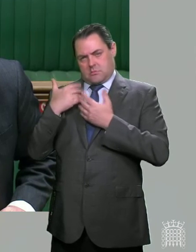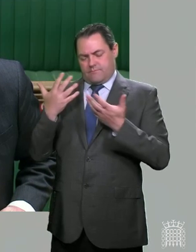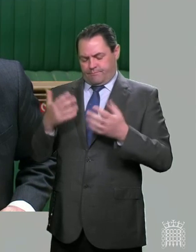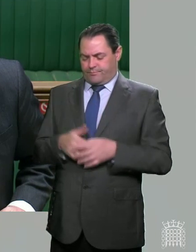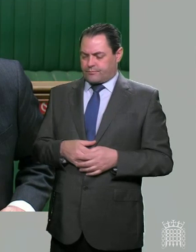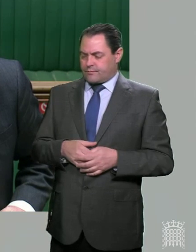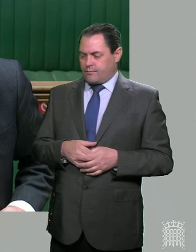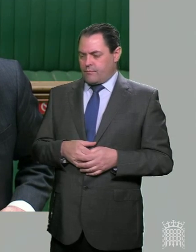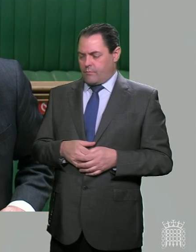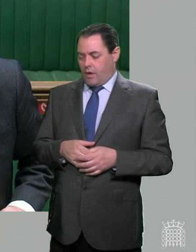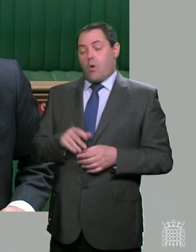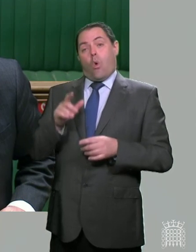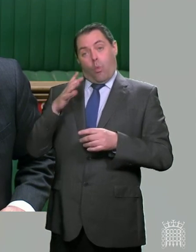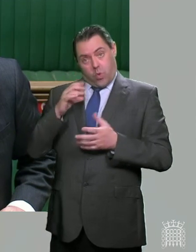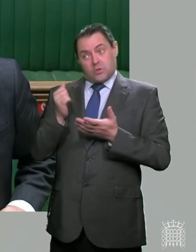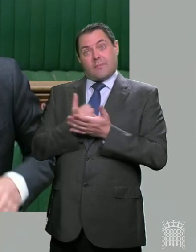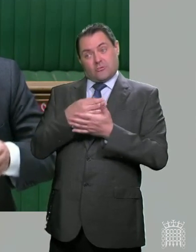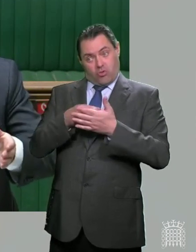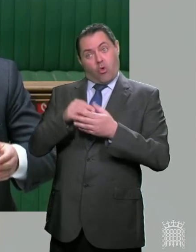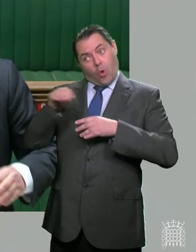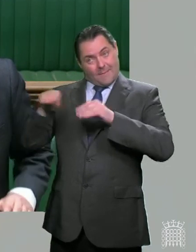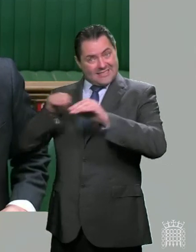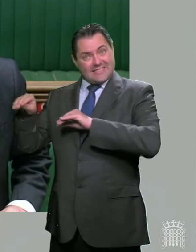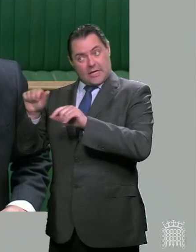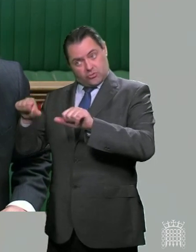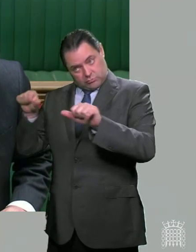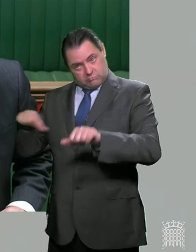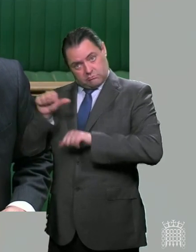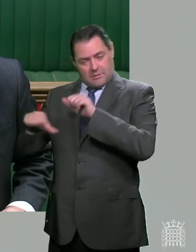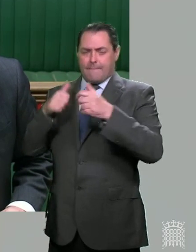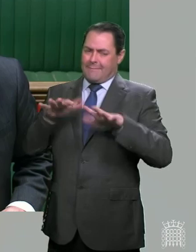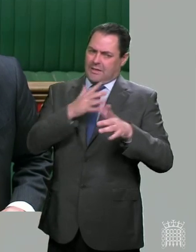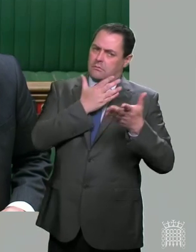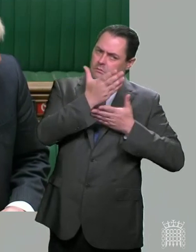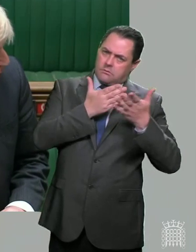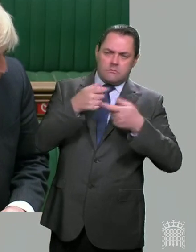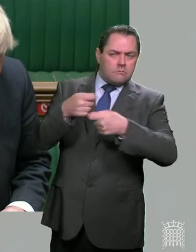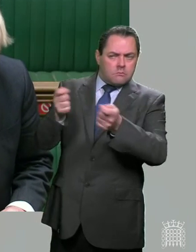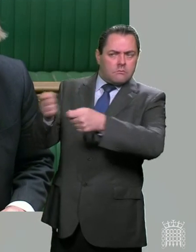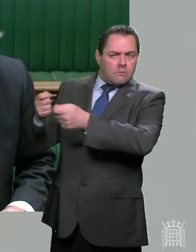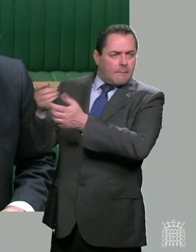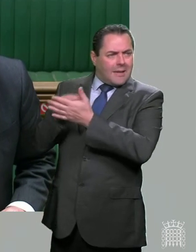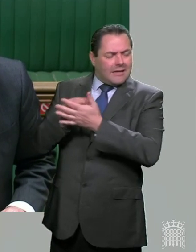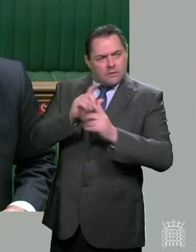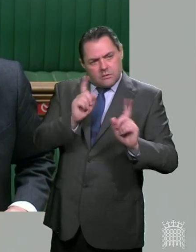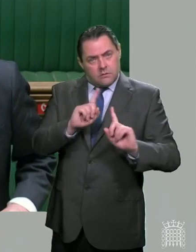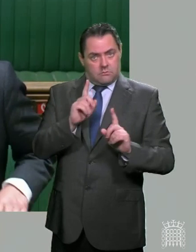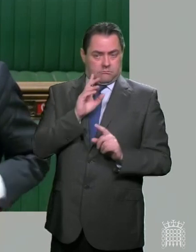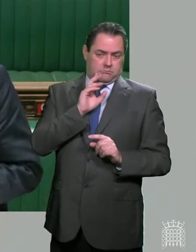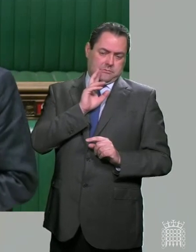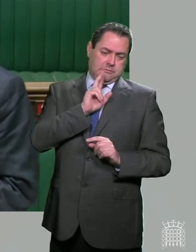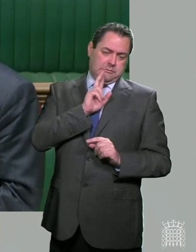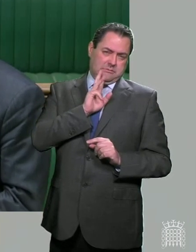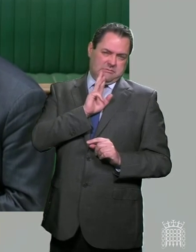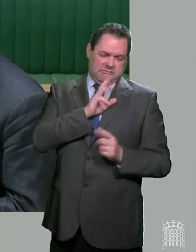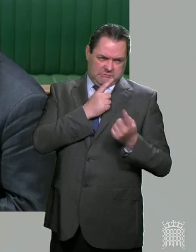Yes, I do want to make sure that the compensation scheme is accelerated; I spoke to the people responsible for distributing it just the other night.